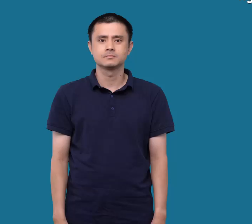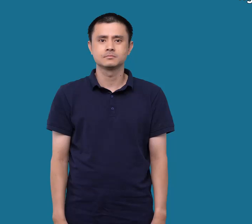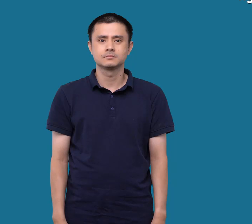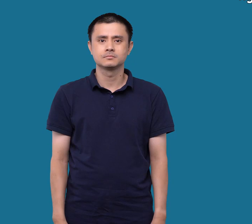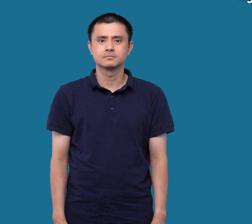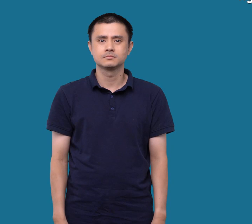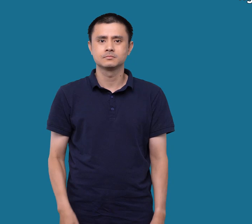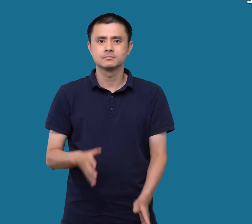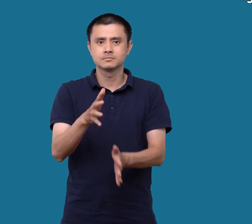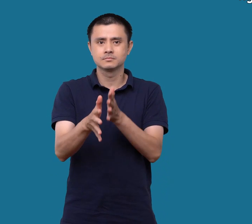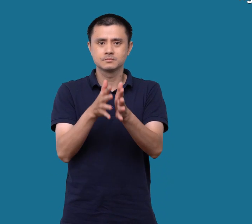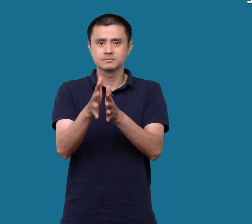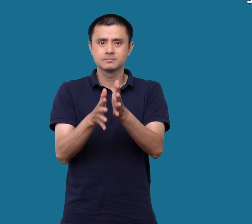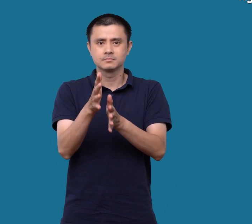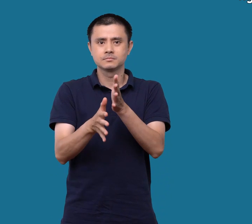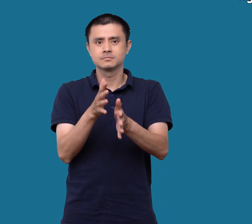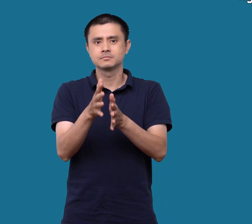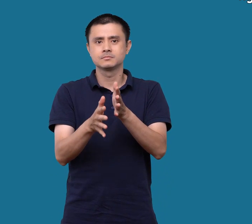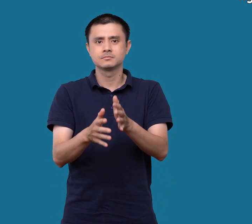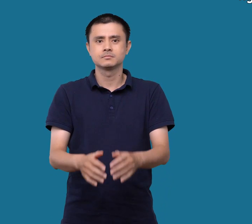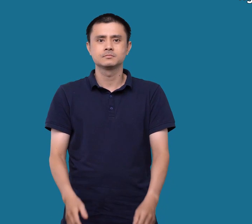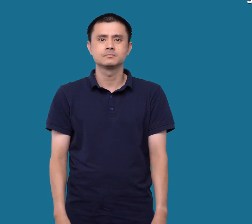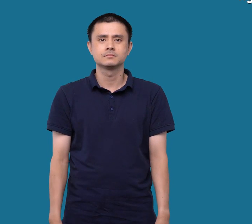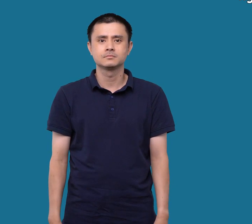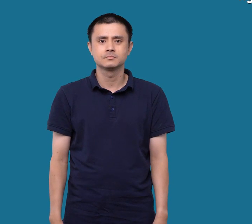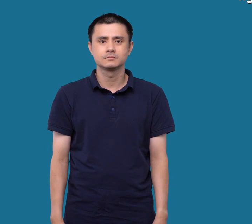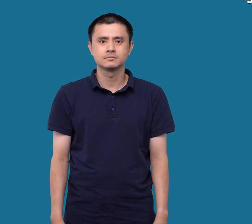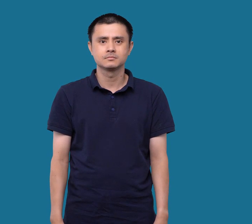ngôn ngữ kí hiệu